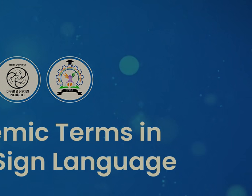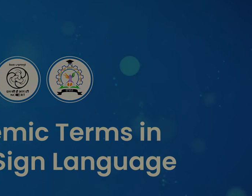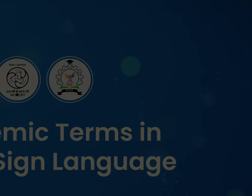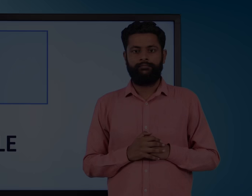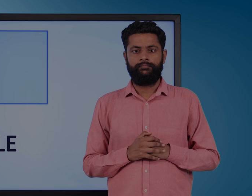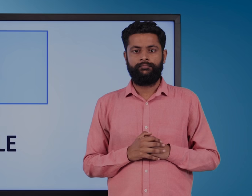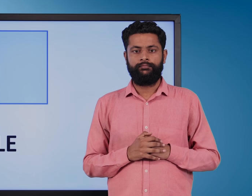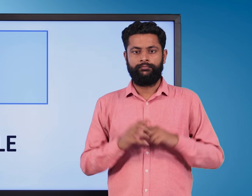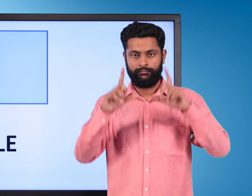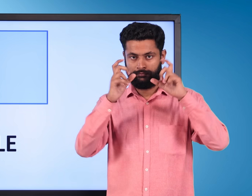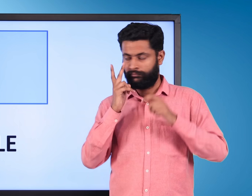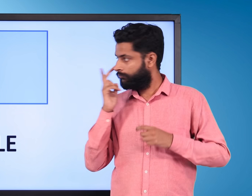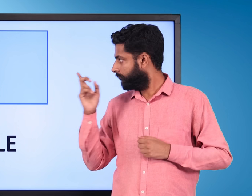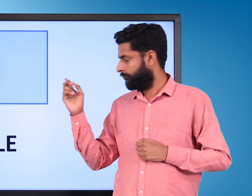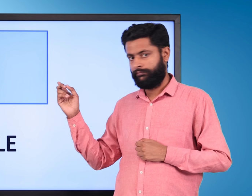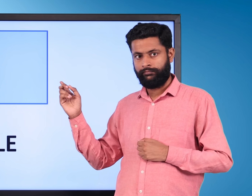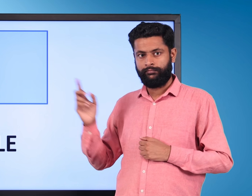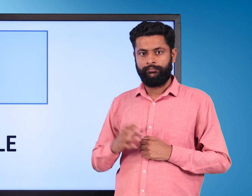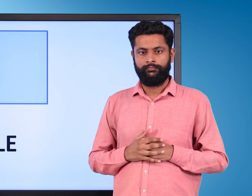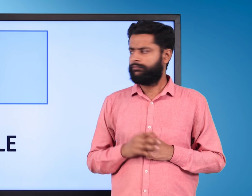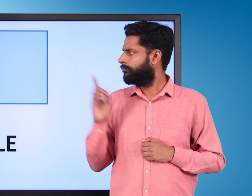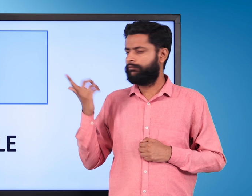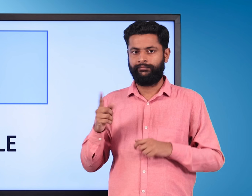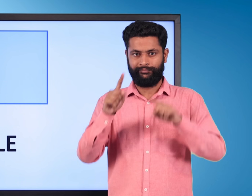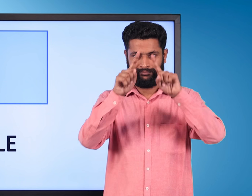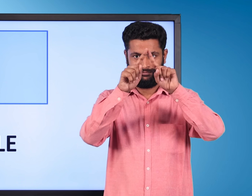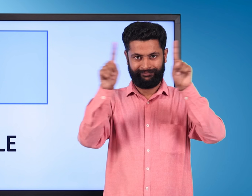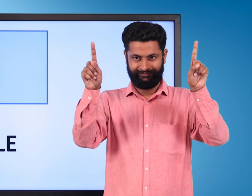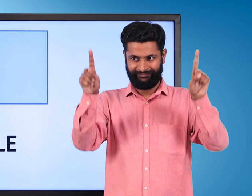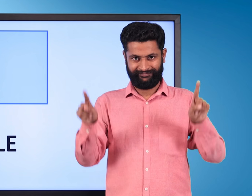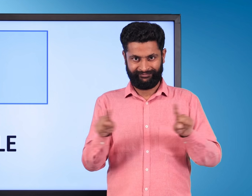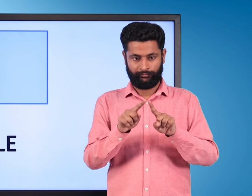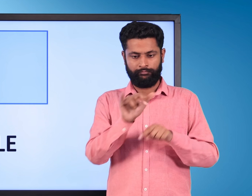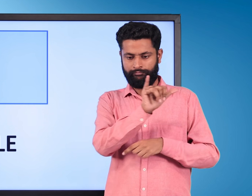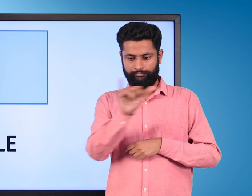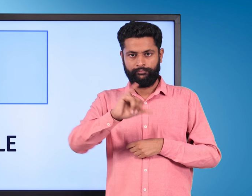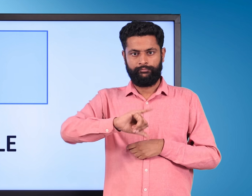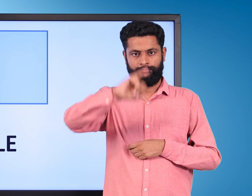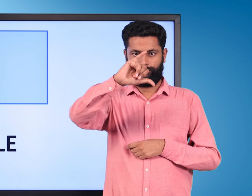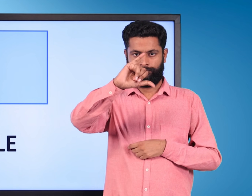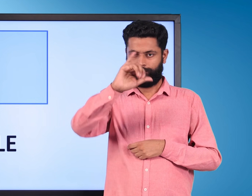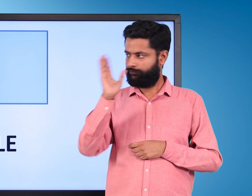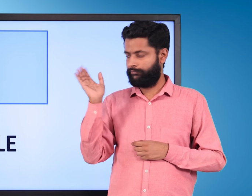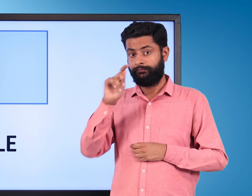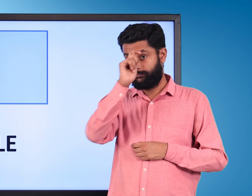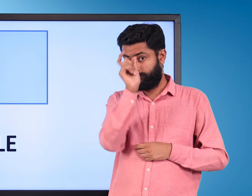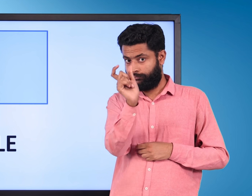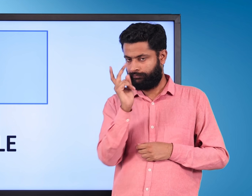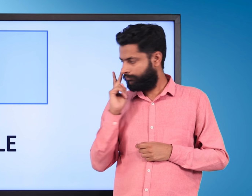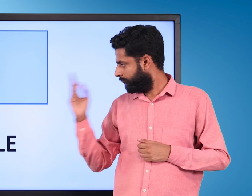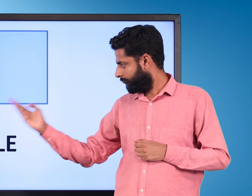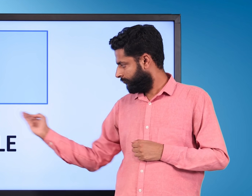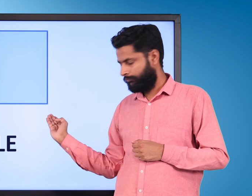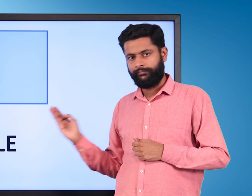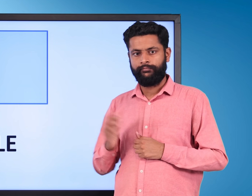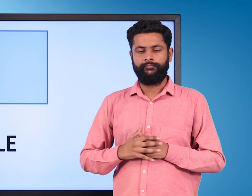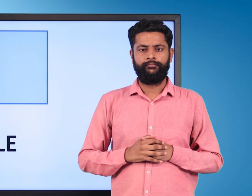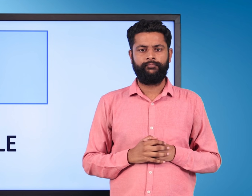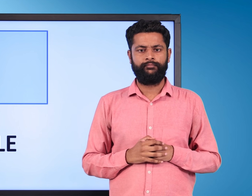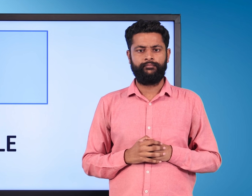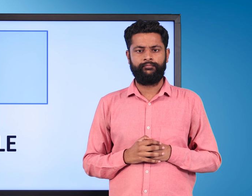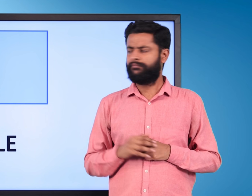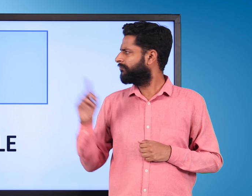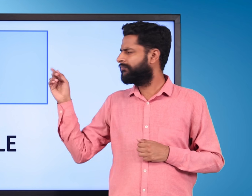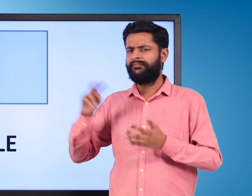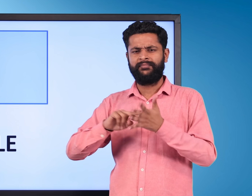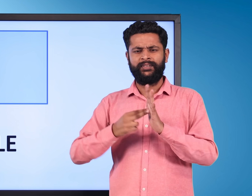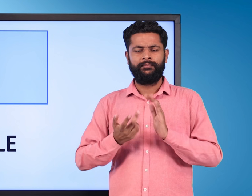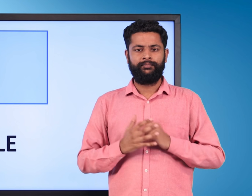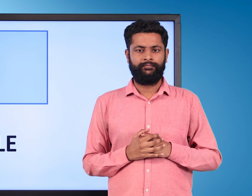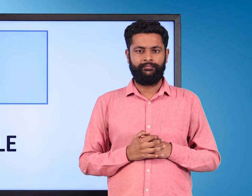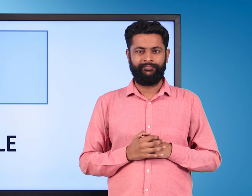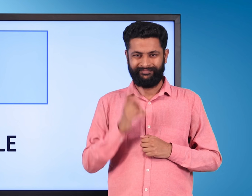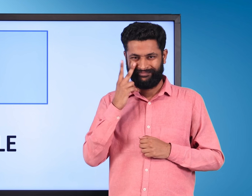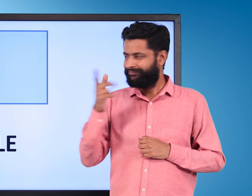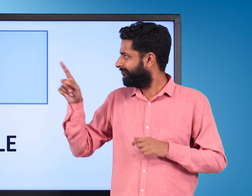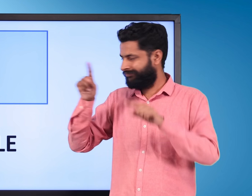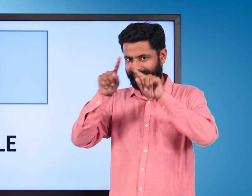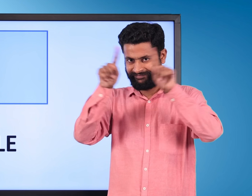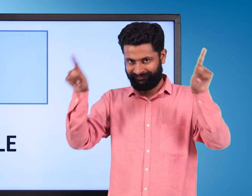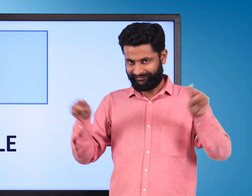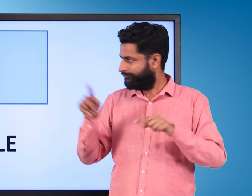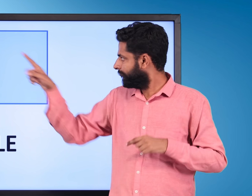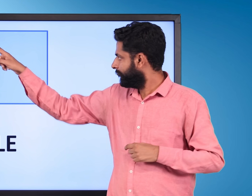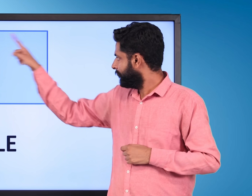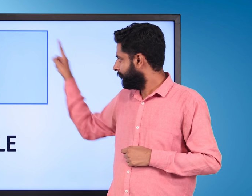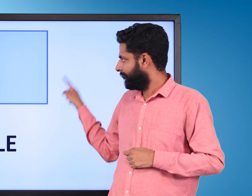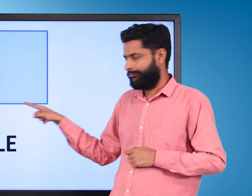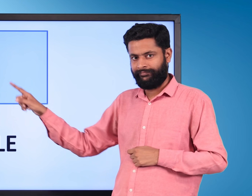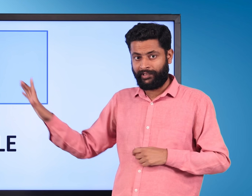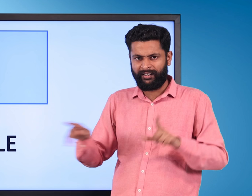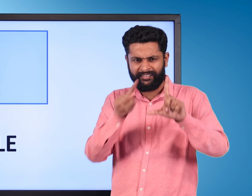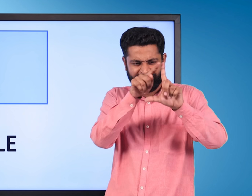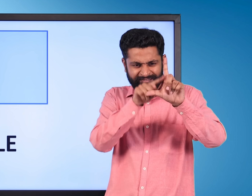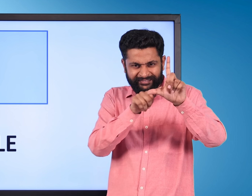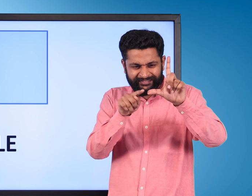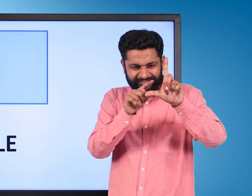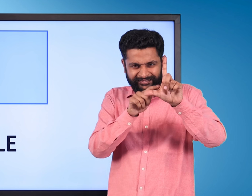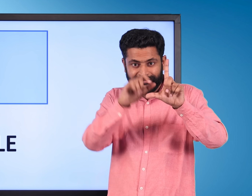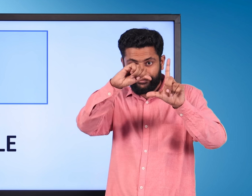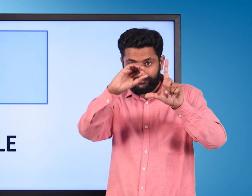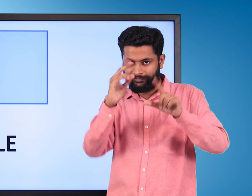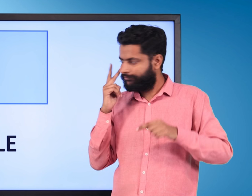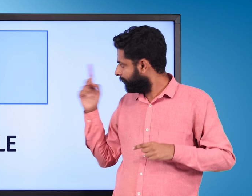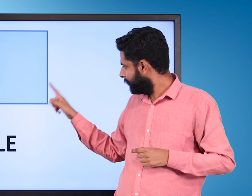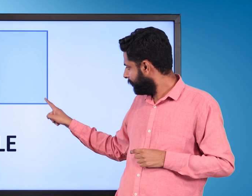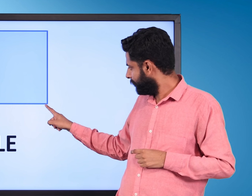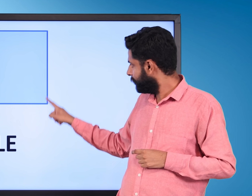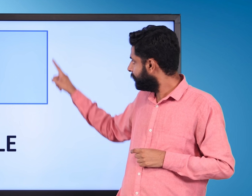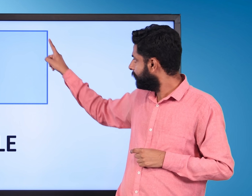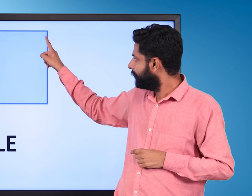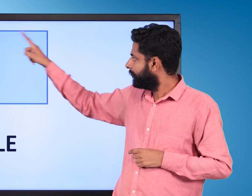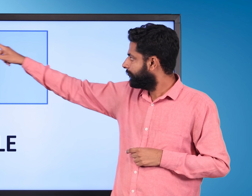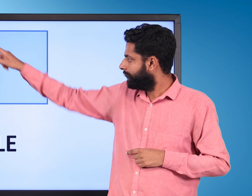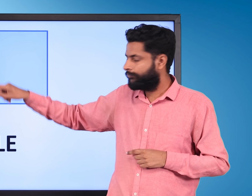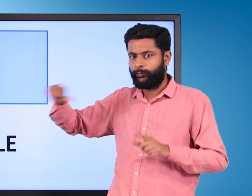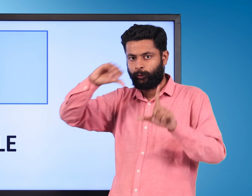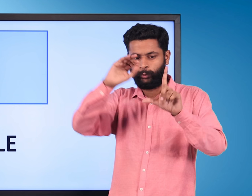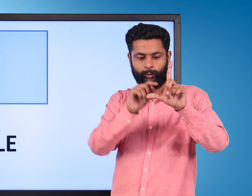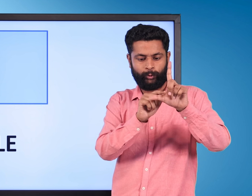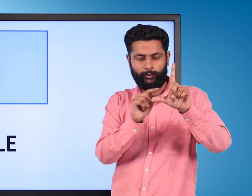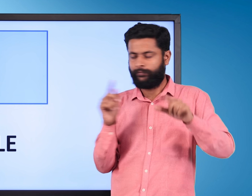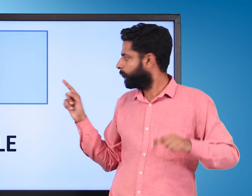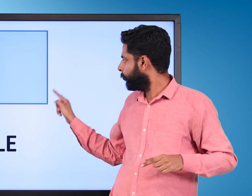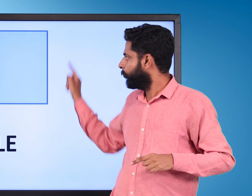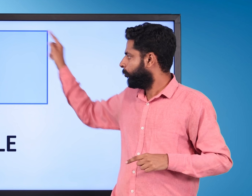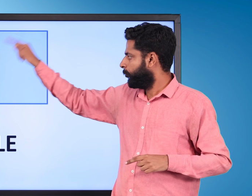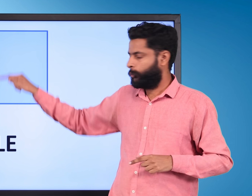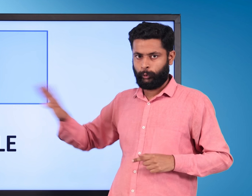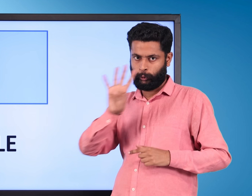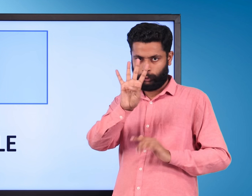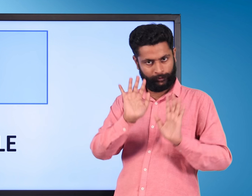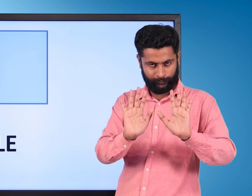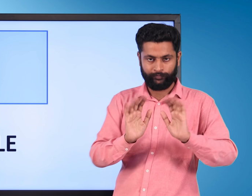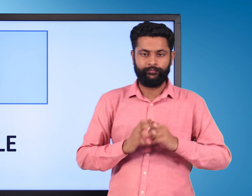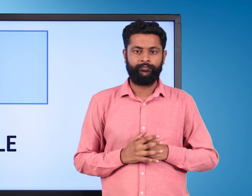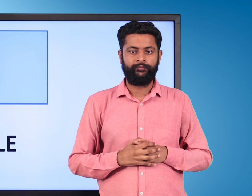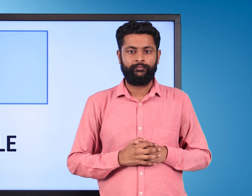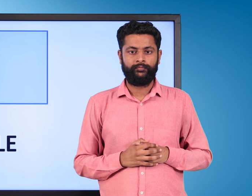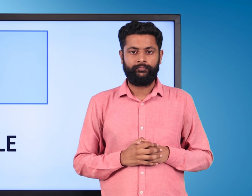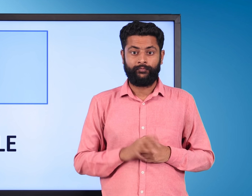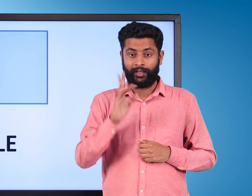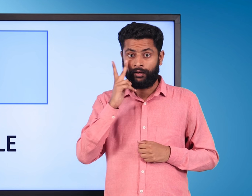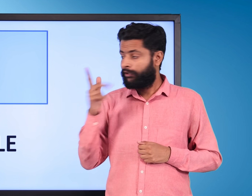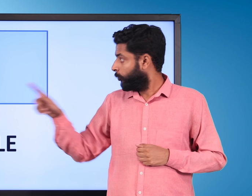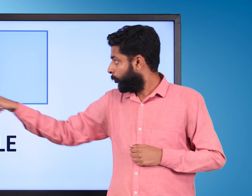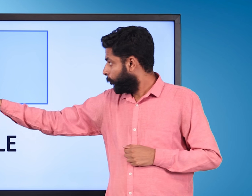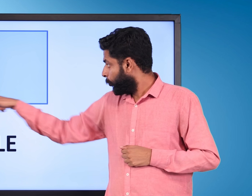This sign means rectangle. A rectangle is a parallelogram with 4 right angles,